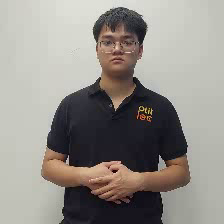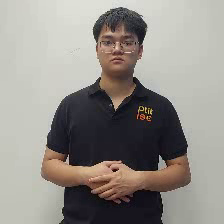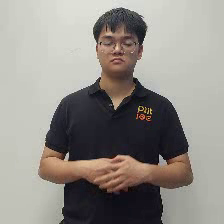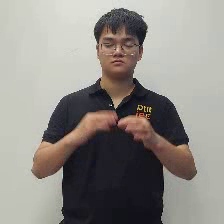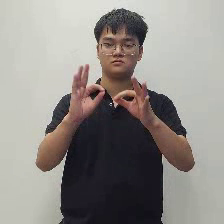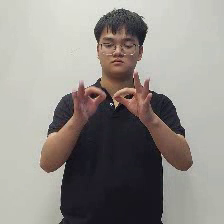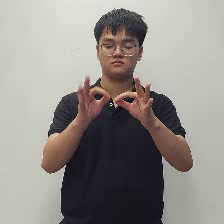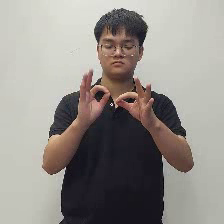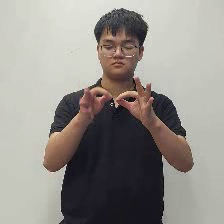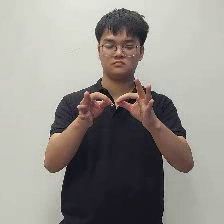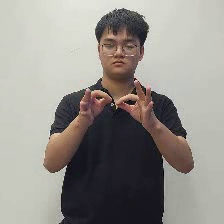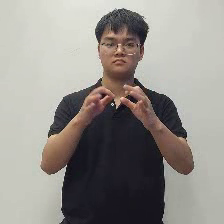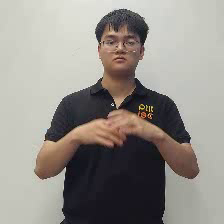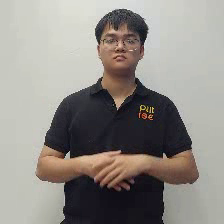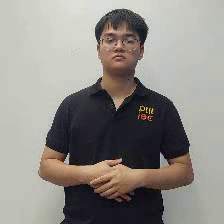Rau